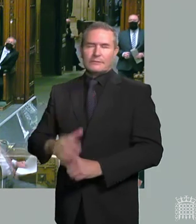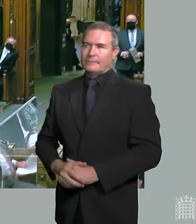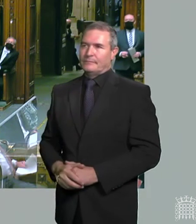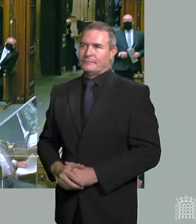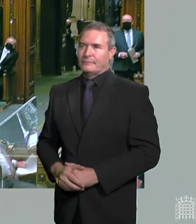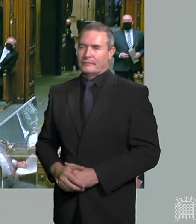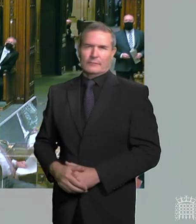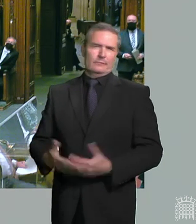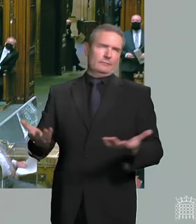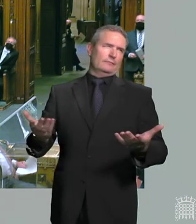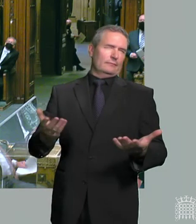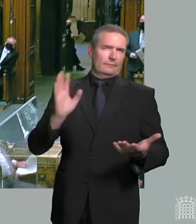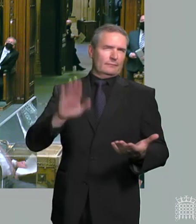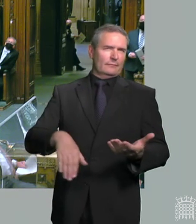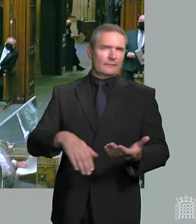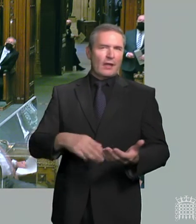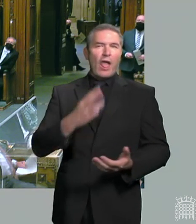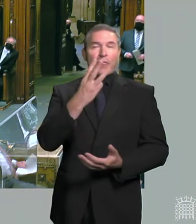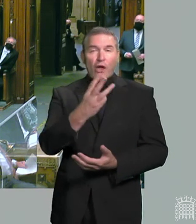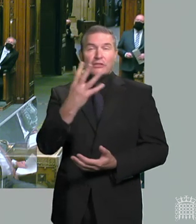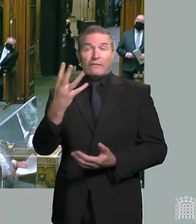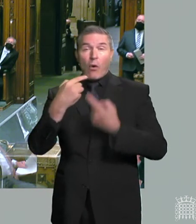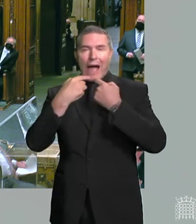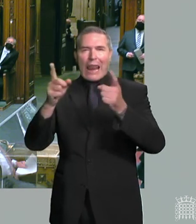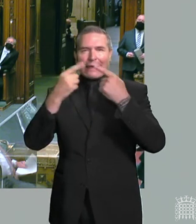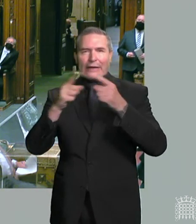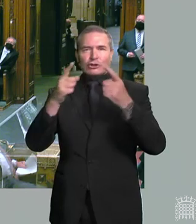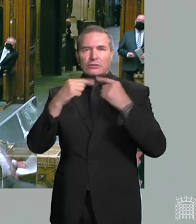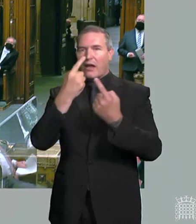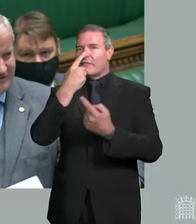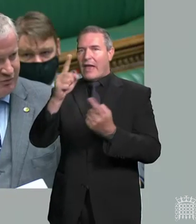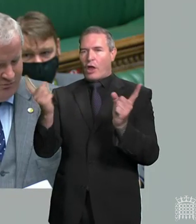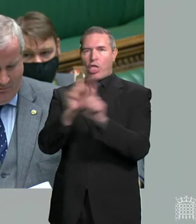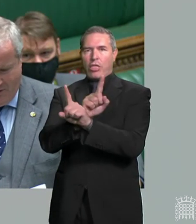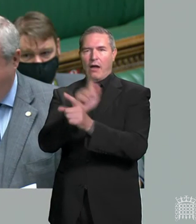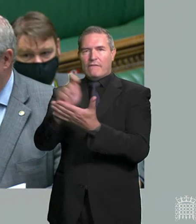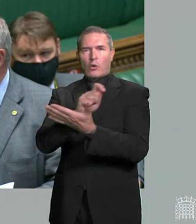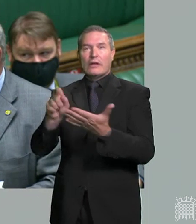Goodness gracious, Prime Minister, come on! There were 34 allegations of impersonation in 2019.